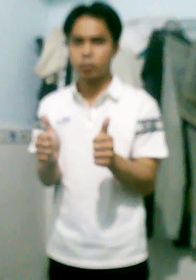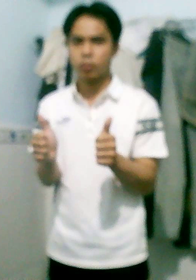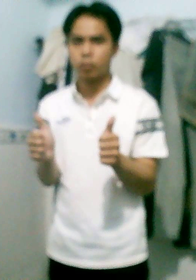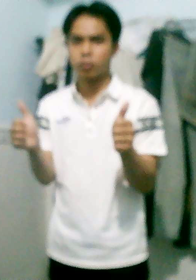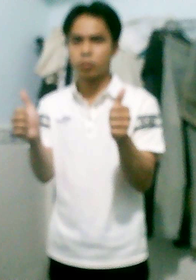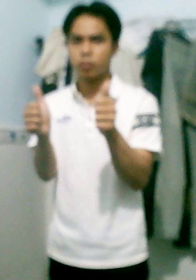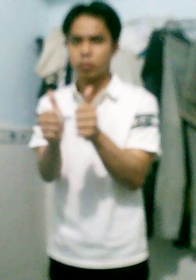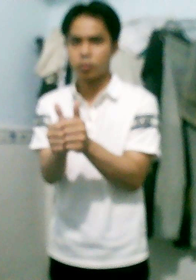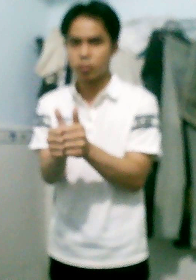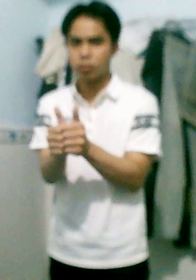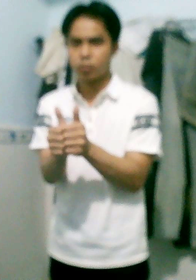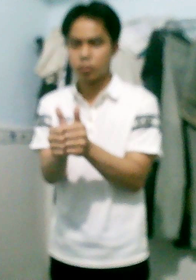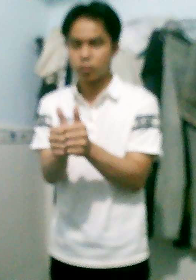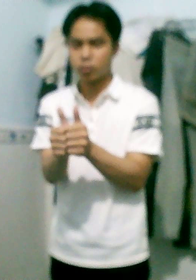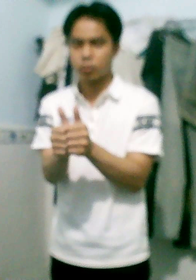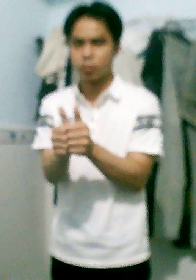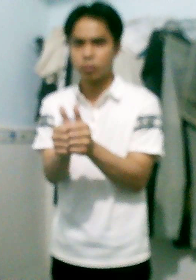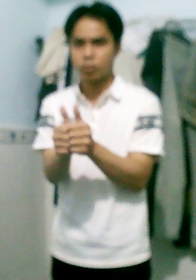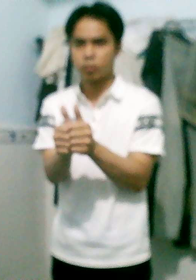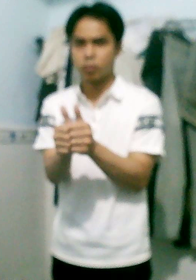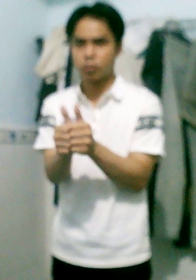voi